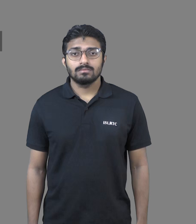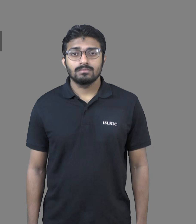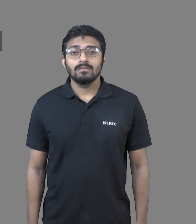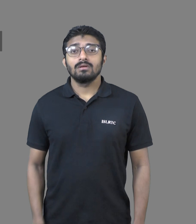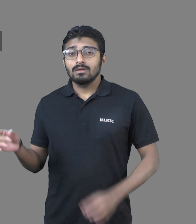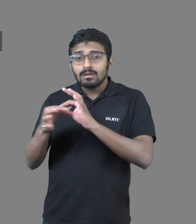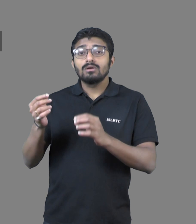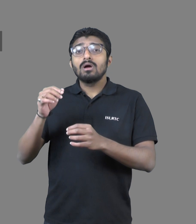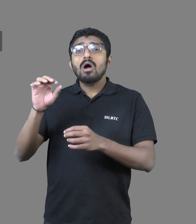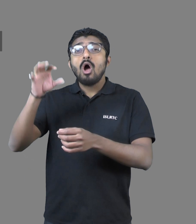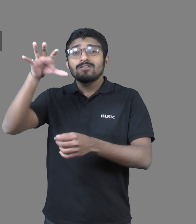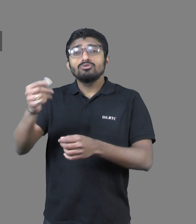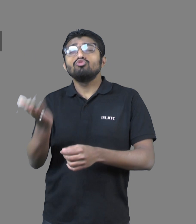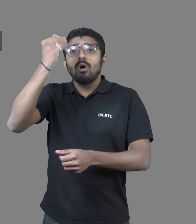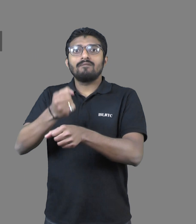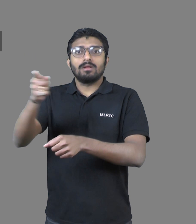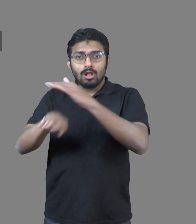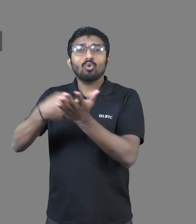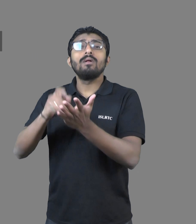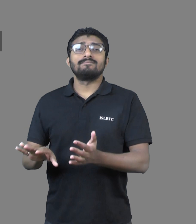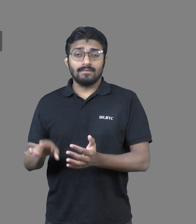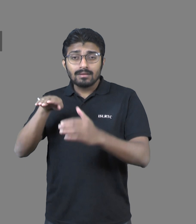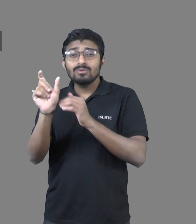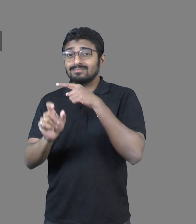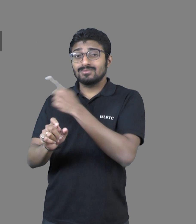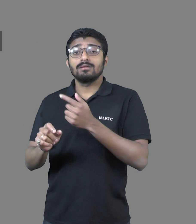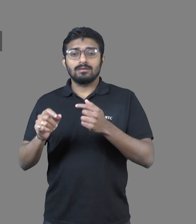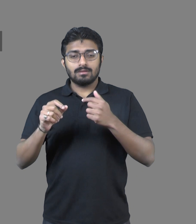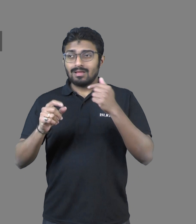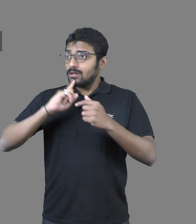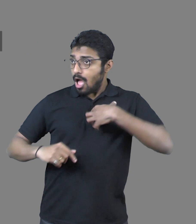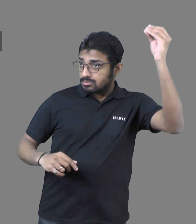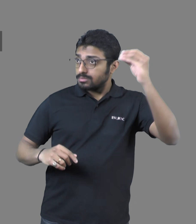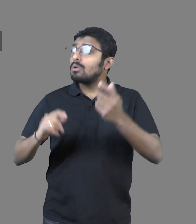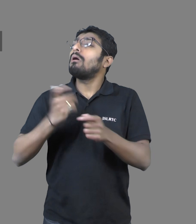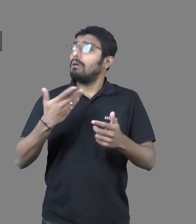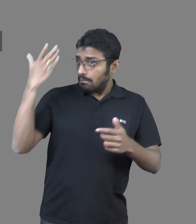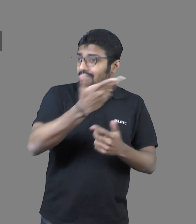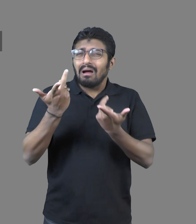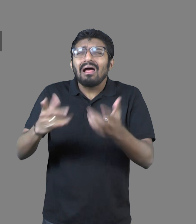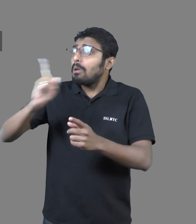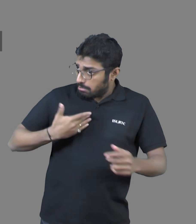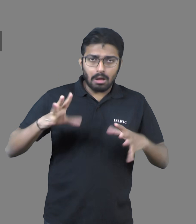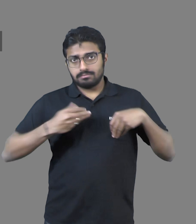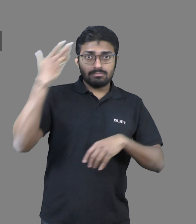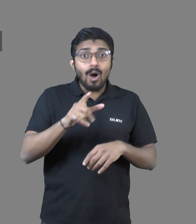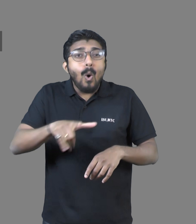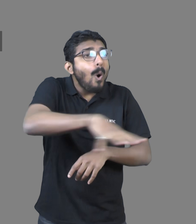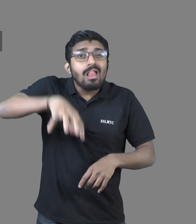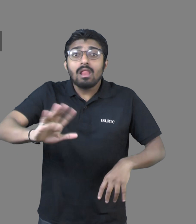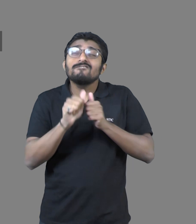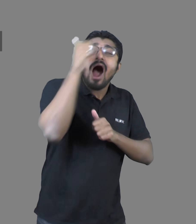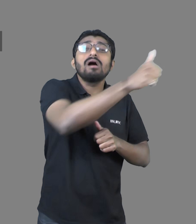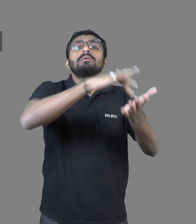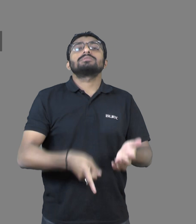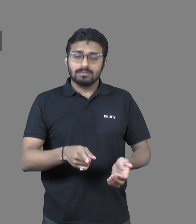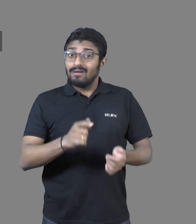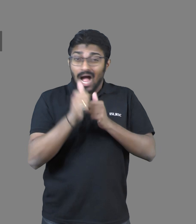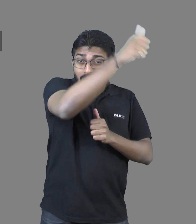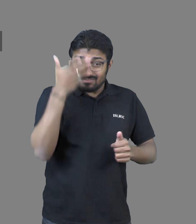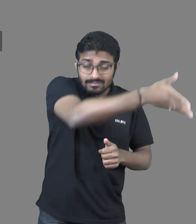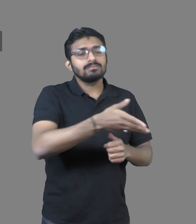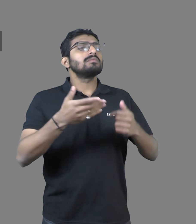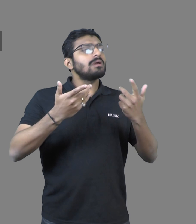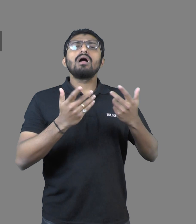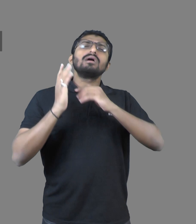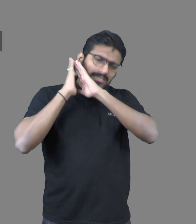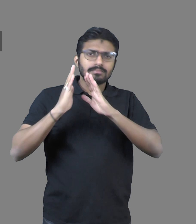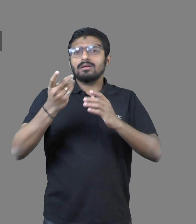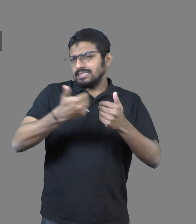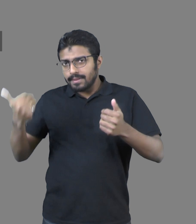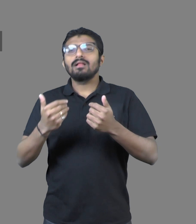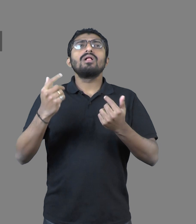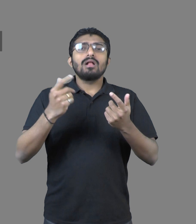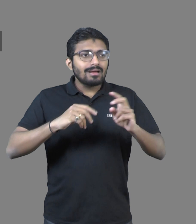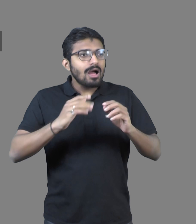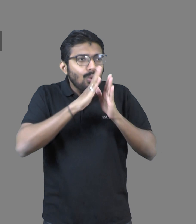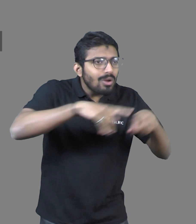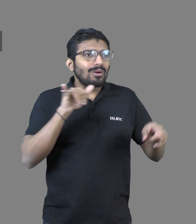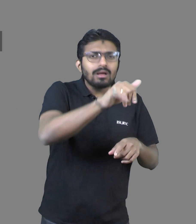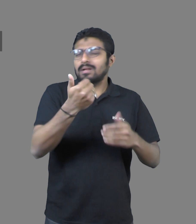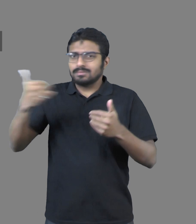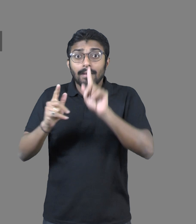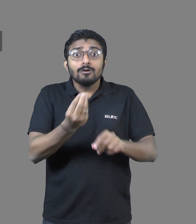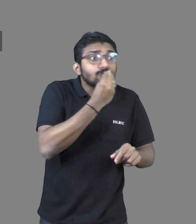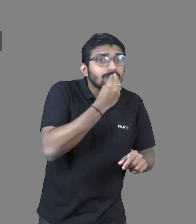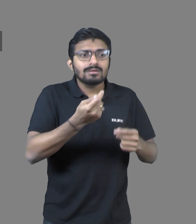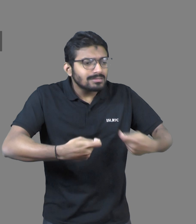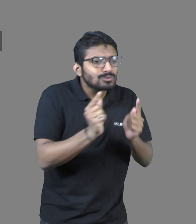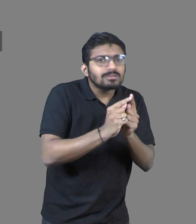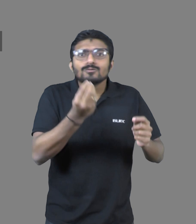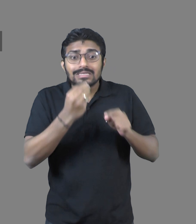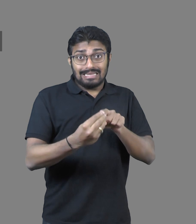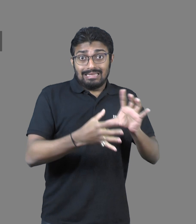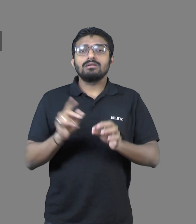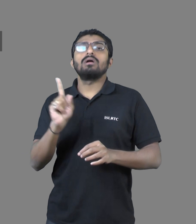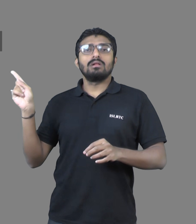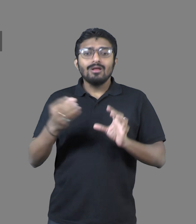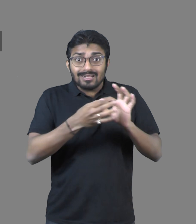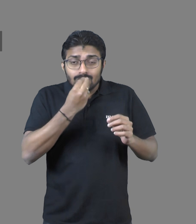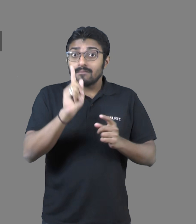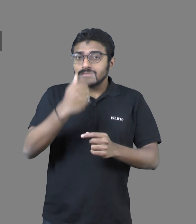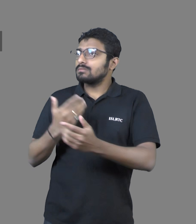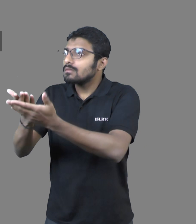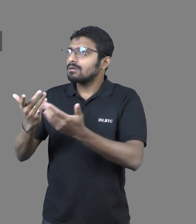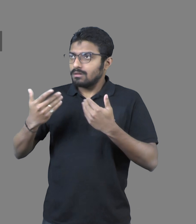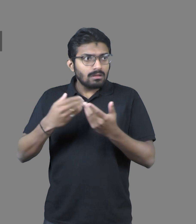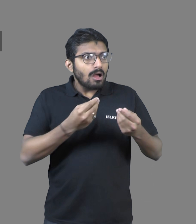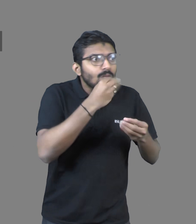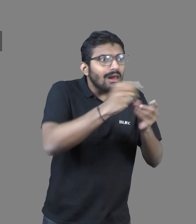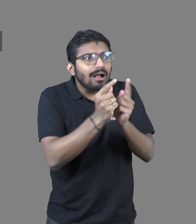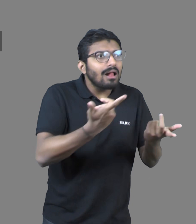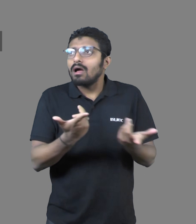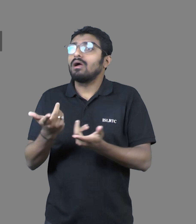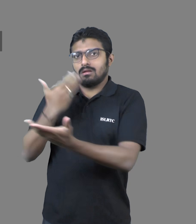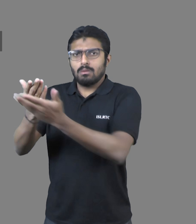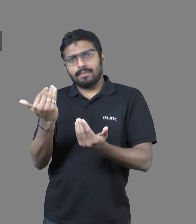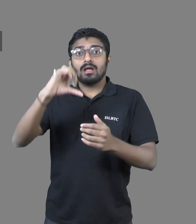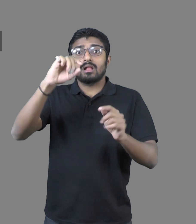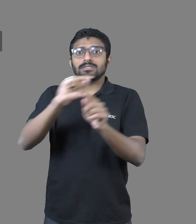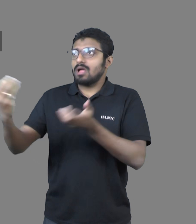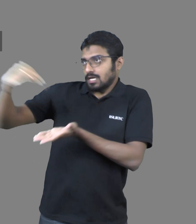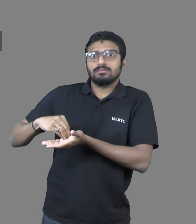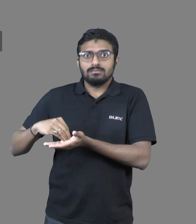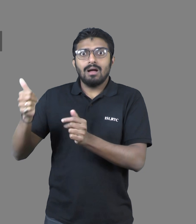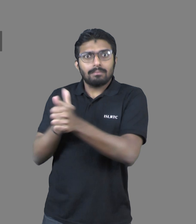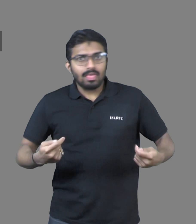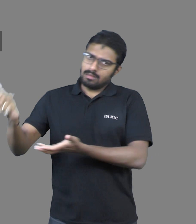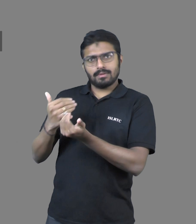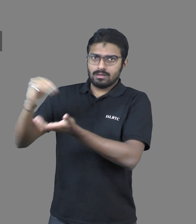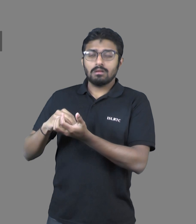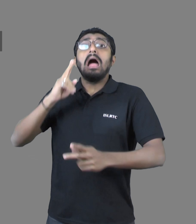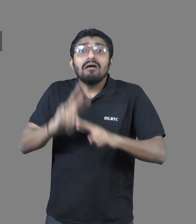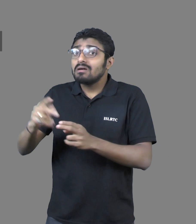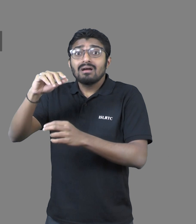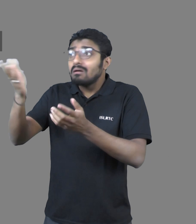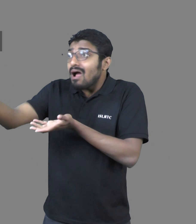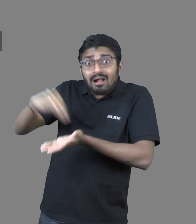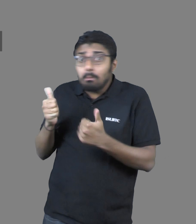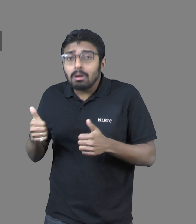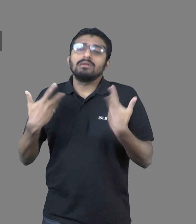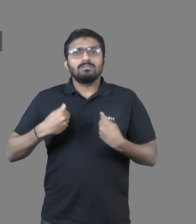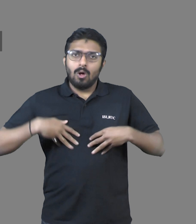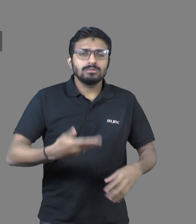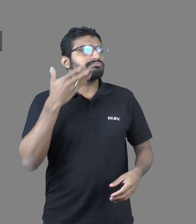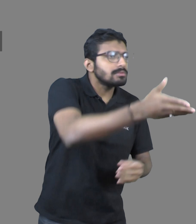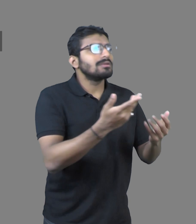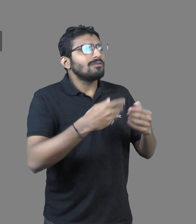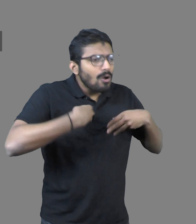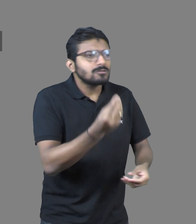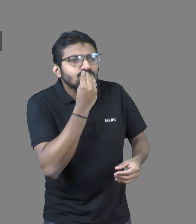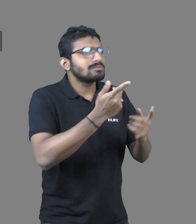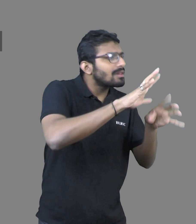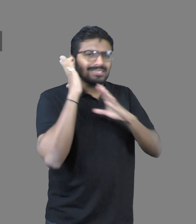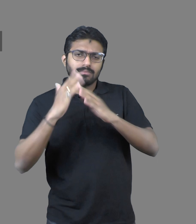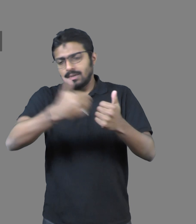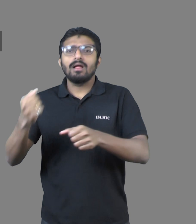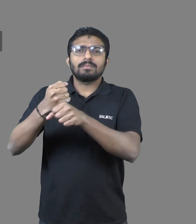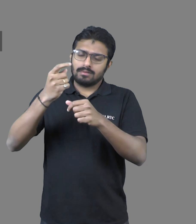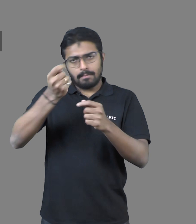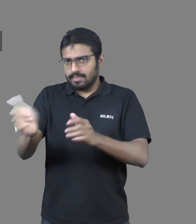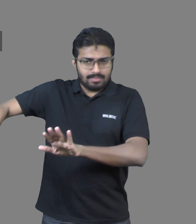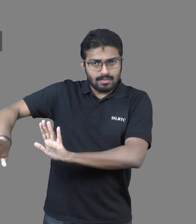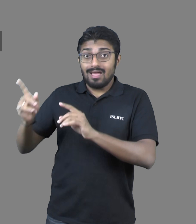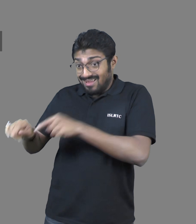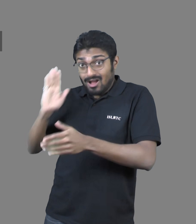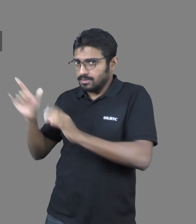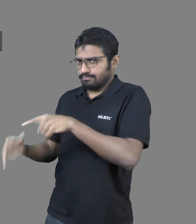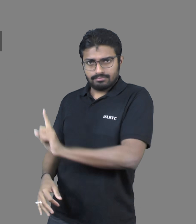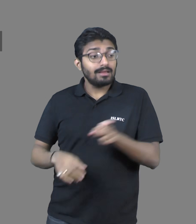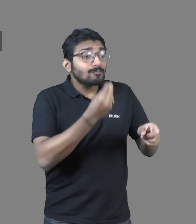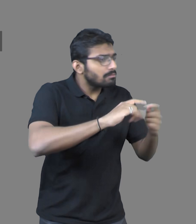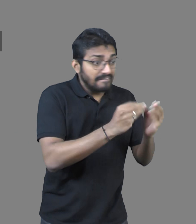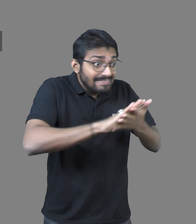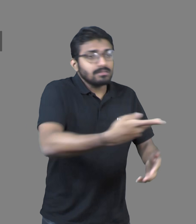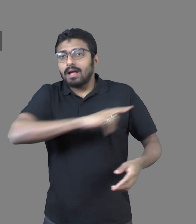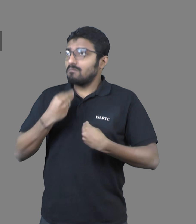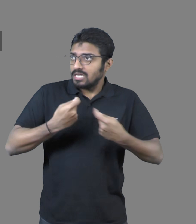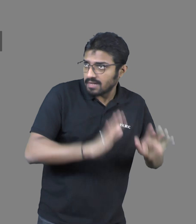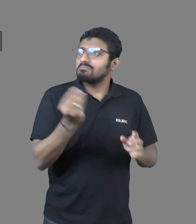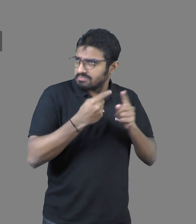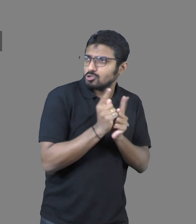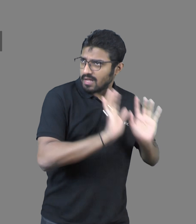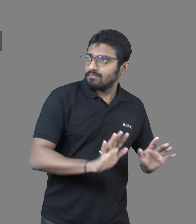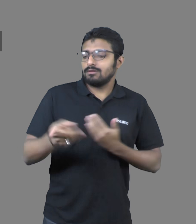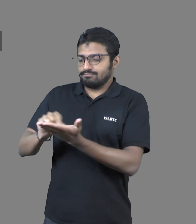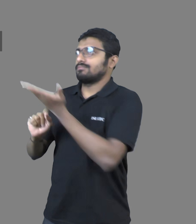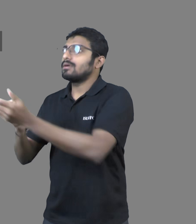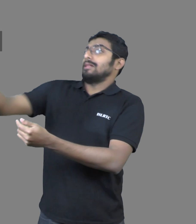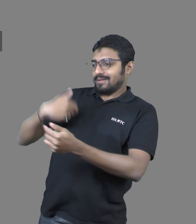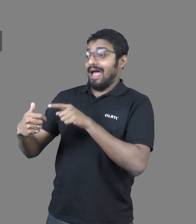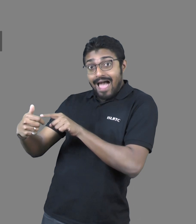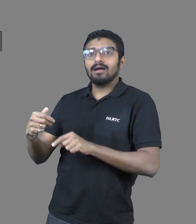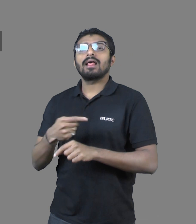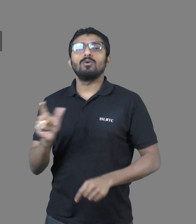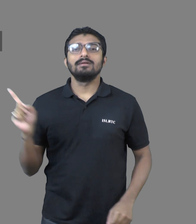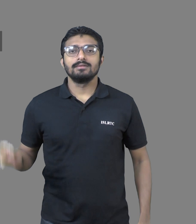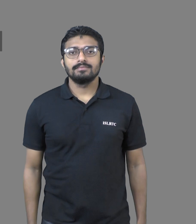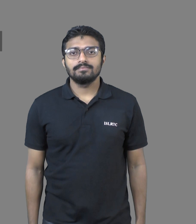Daily Allowance